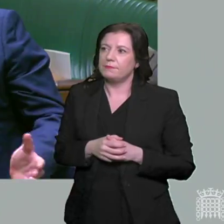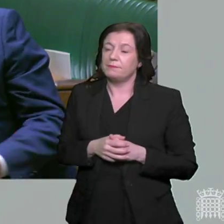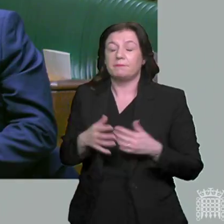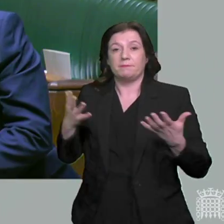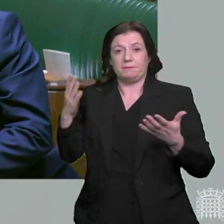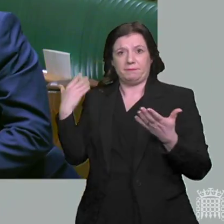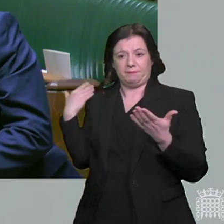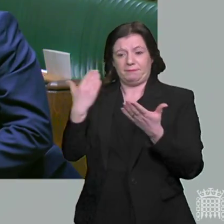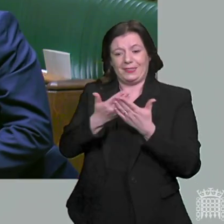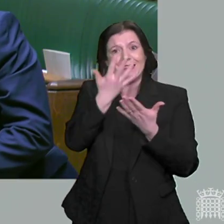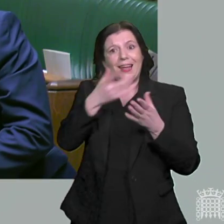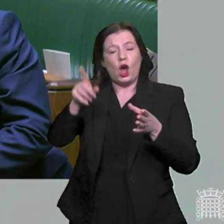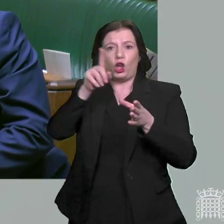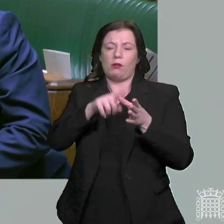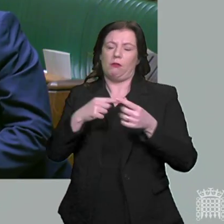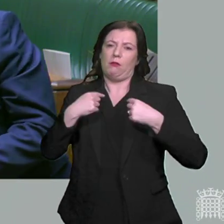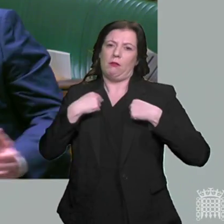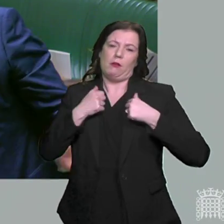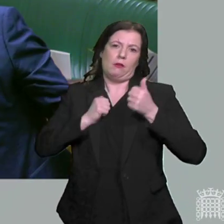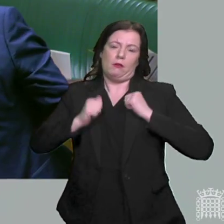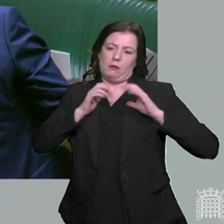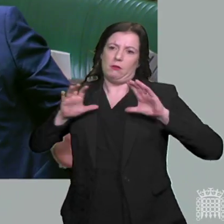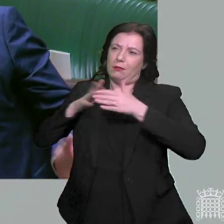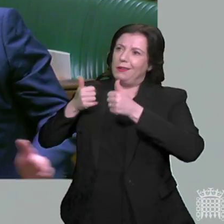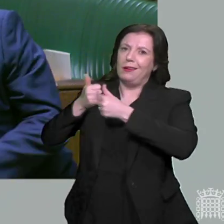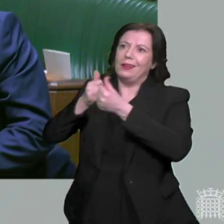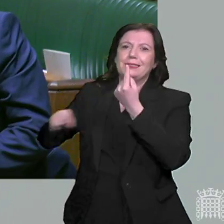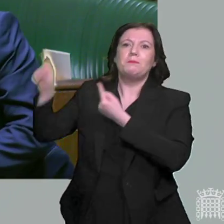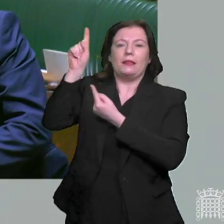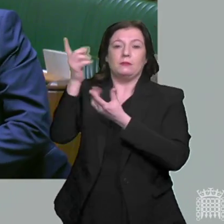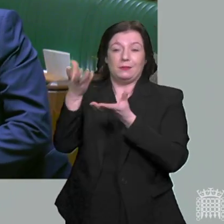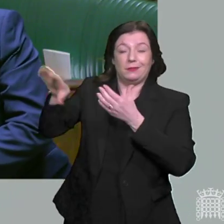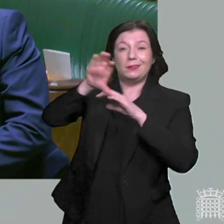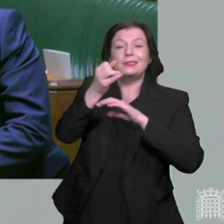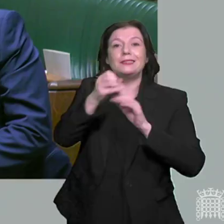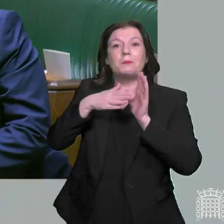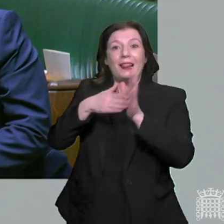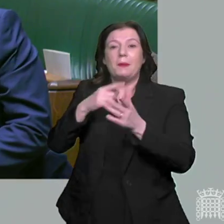That is why, in the past 10 years, we are proud to have doubled the size of the sector to £16 billion.